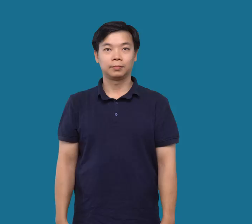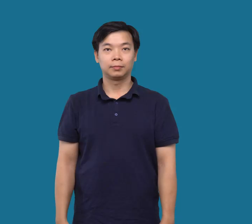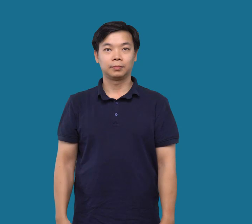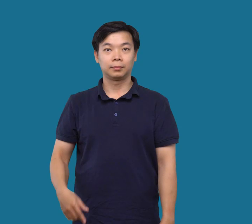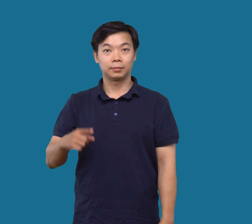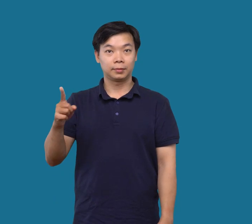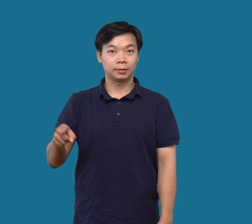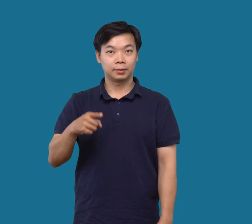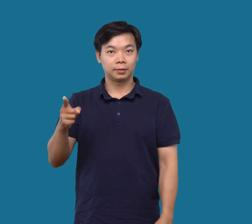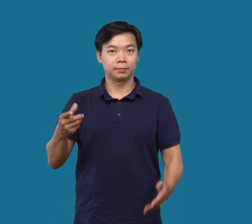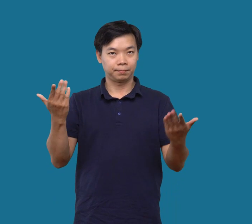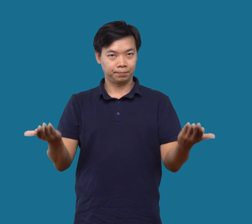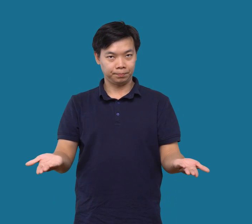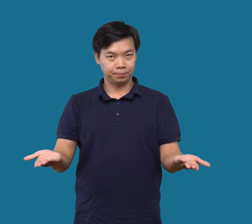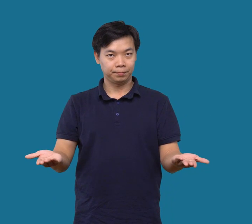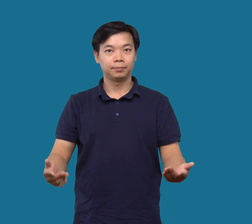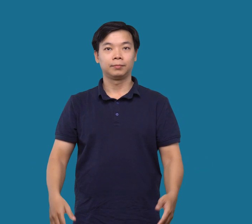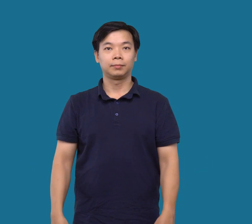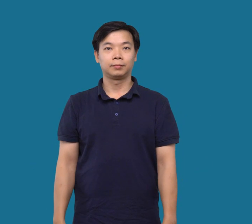ngày nay